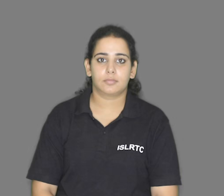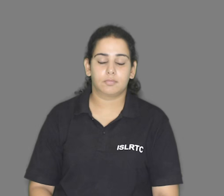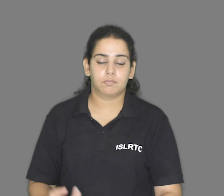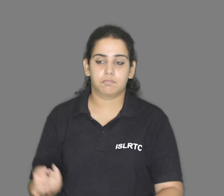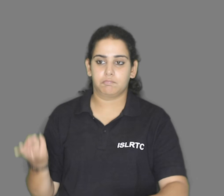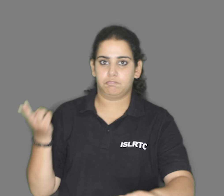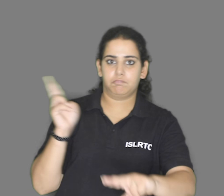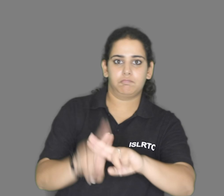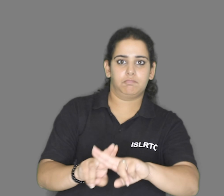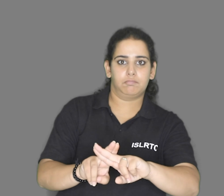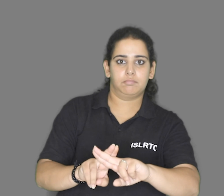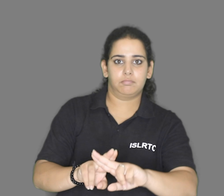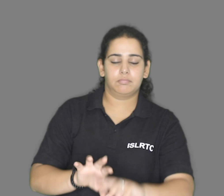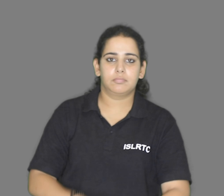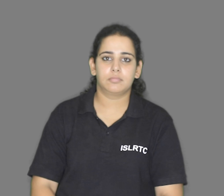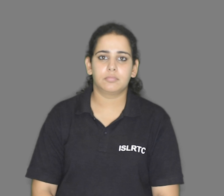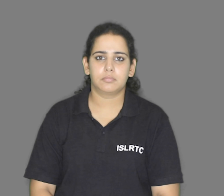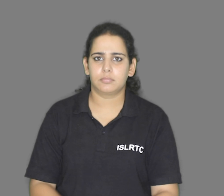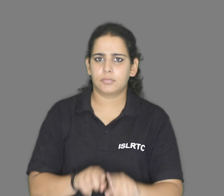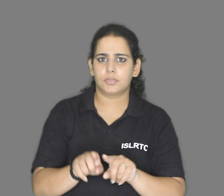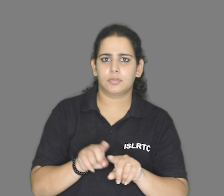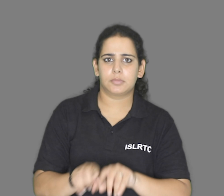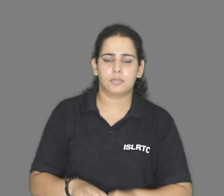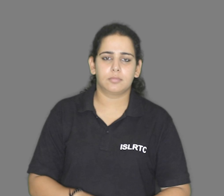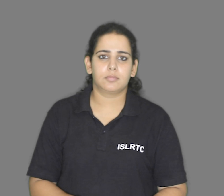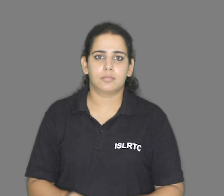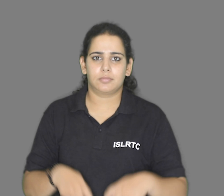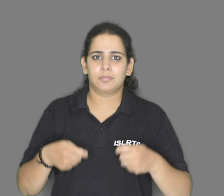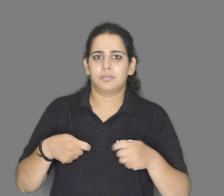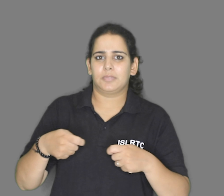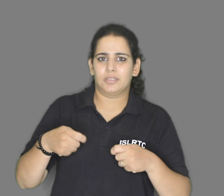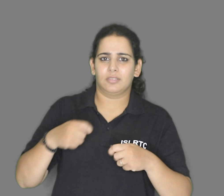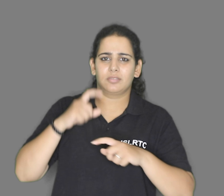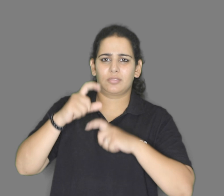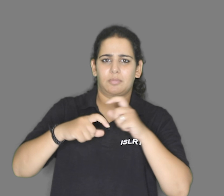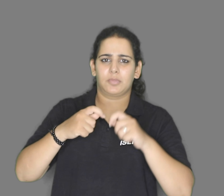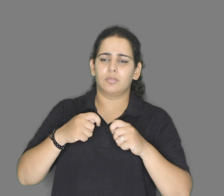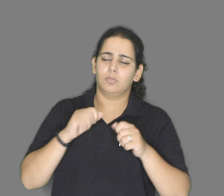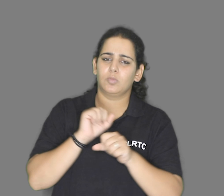Sealed Fasten or close securely